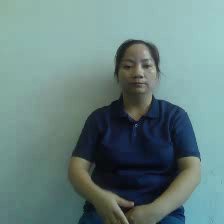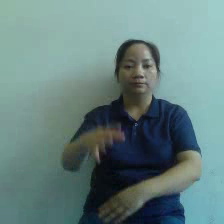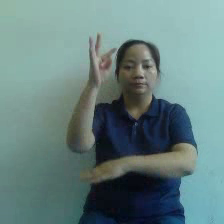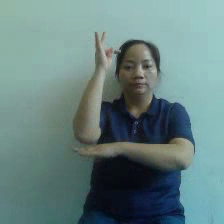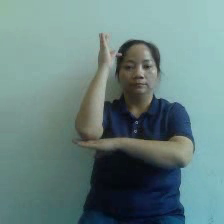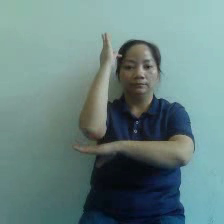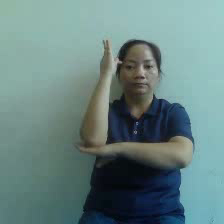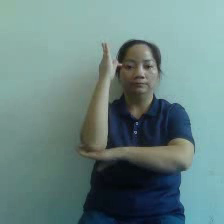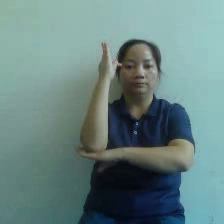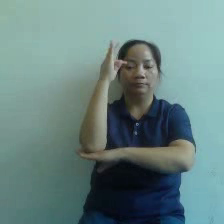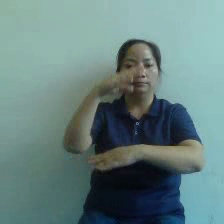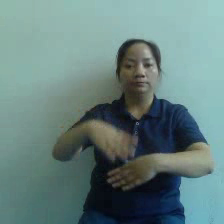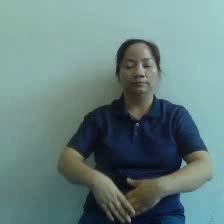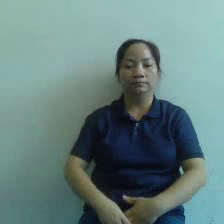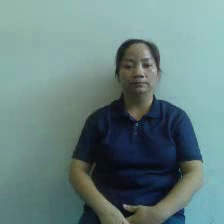Trưa